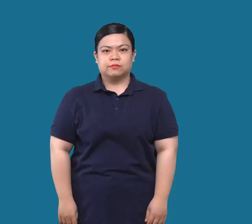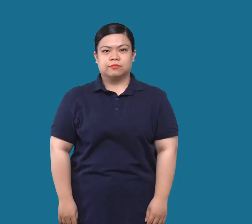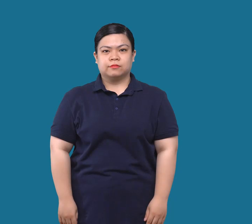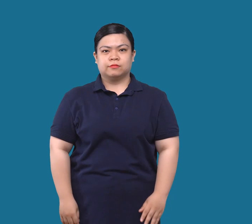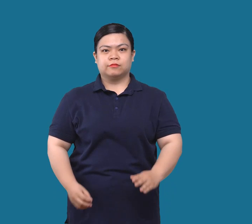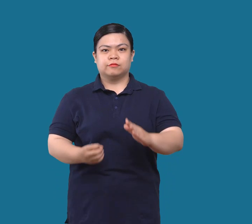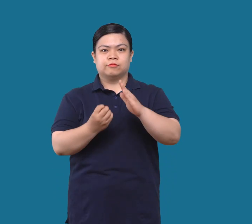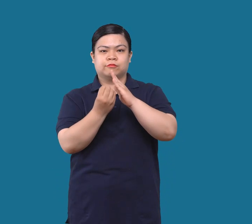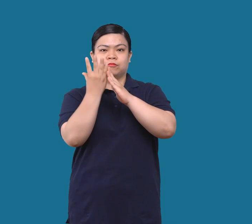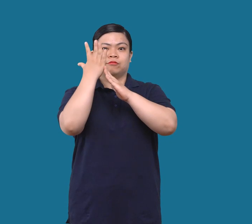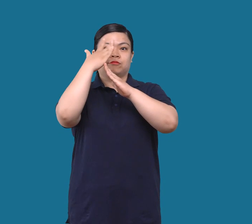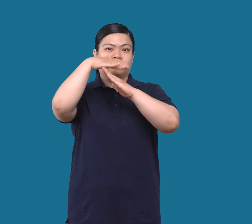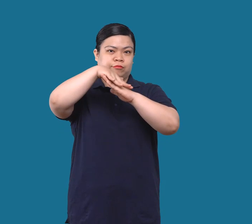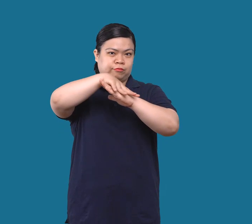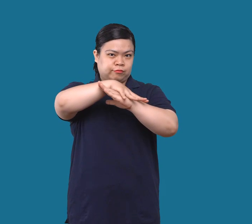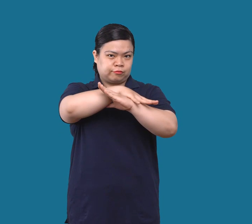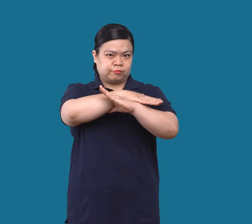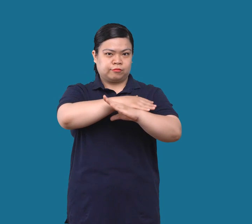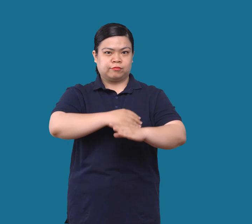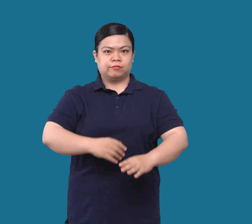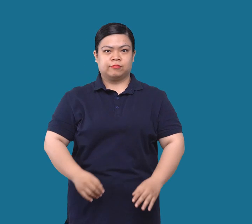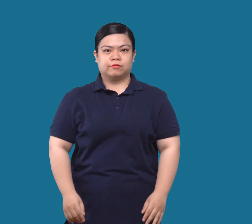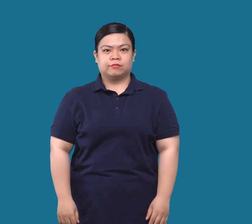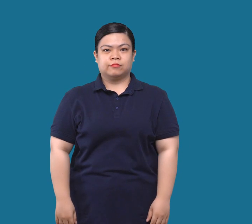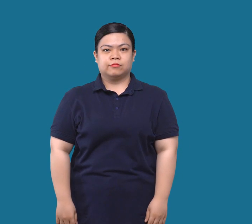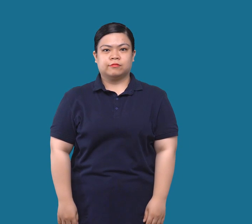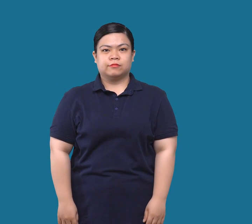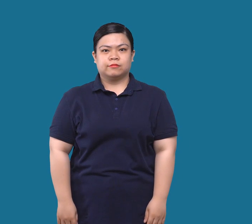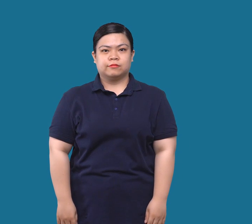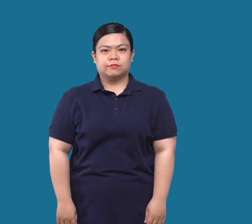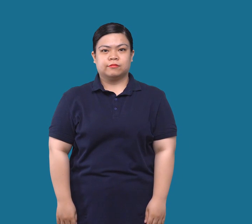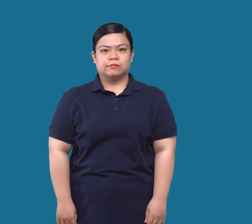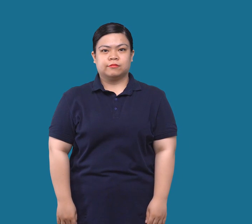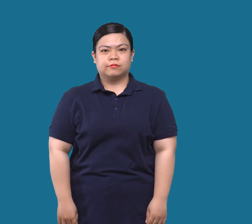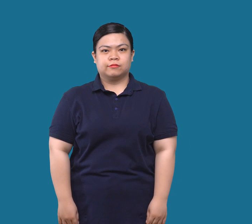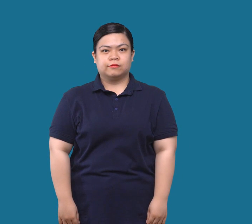núi lửa